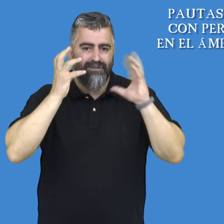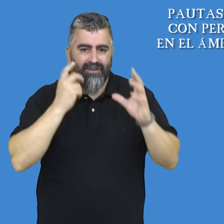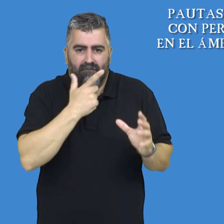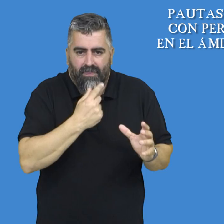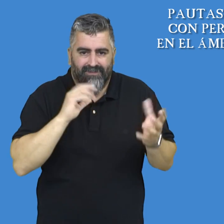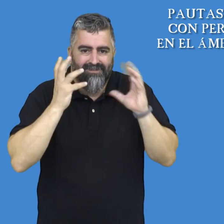fácil